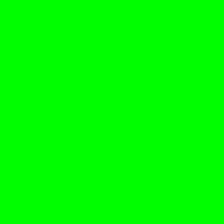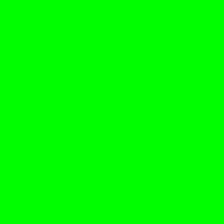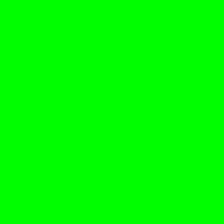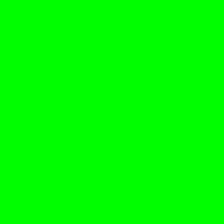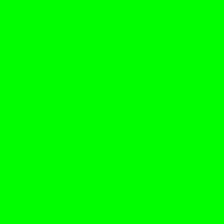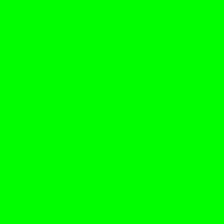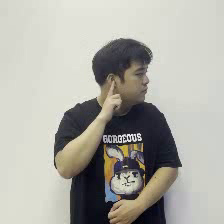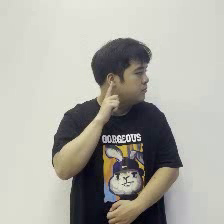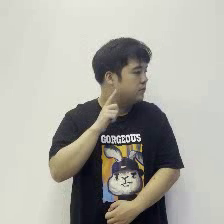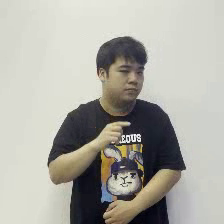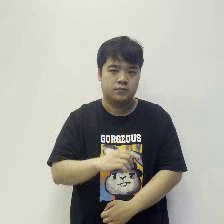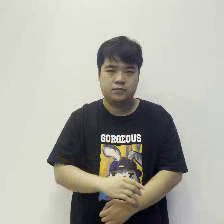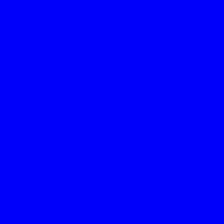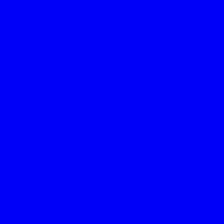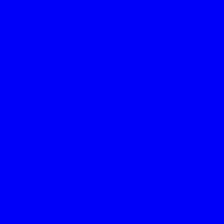Nghe